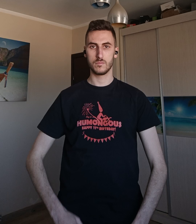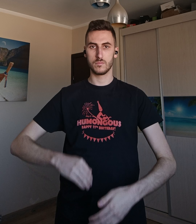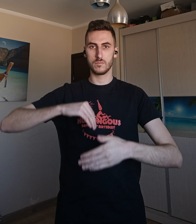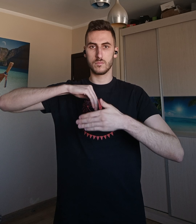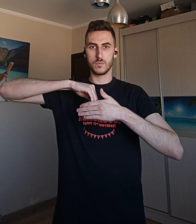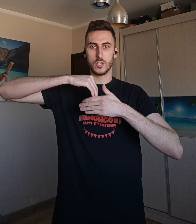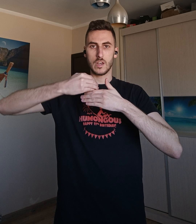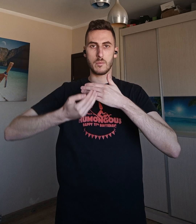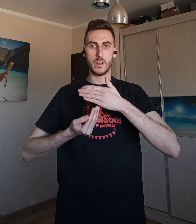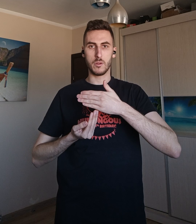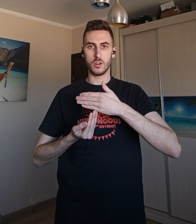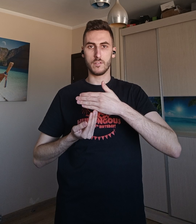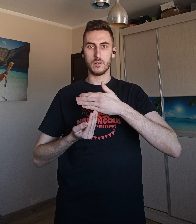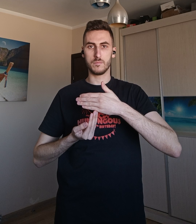לחם